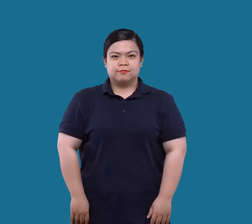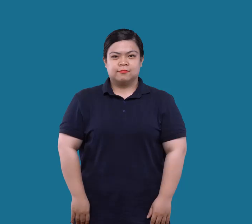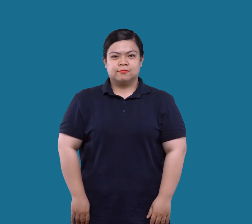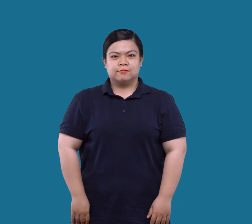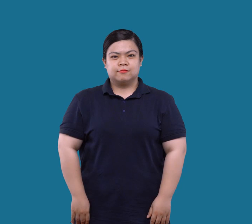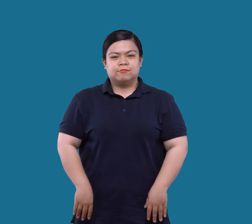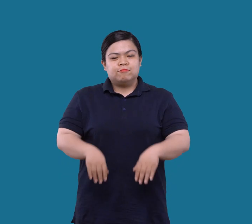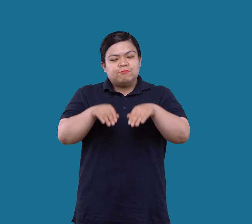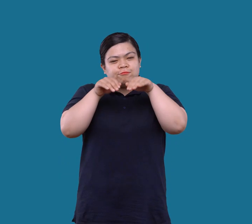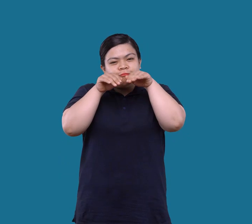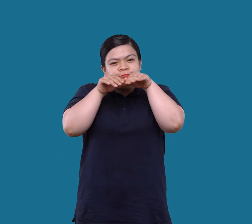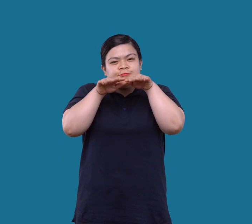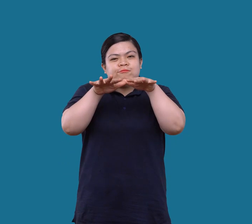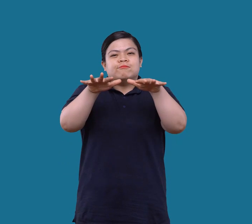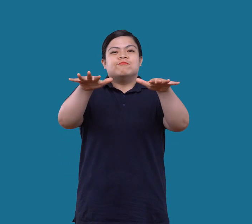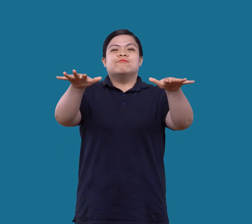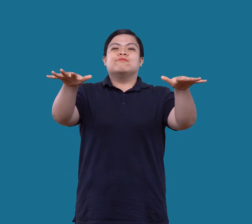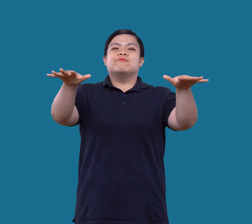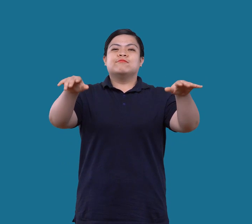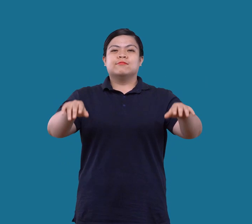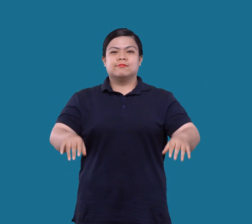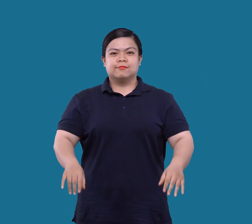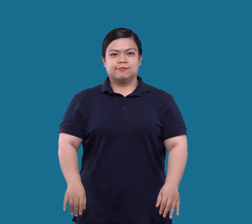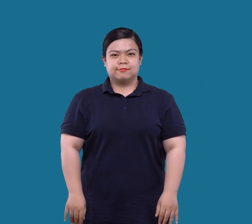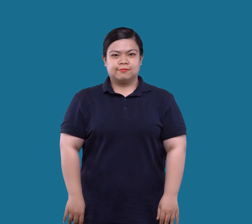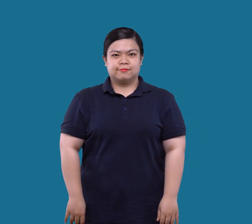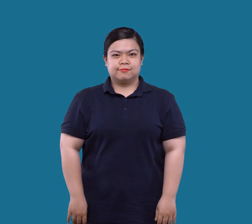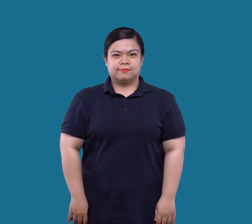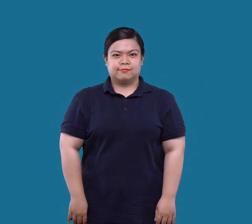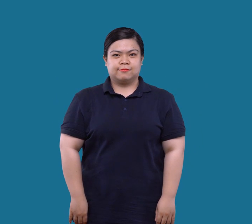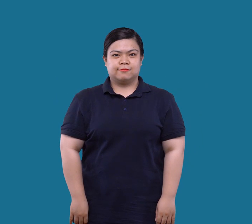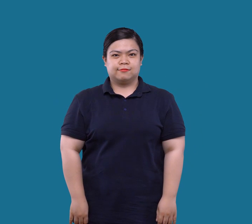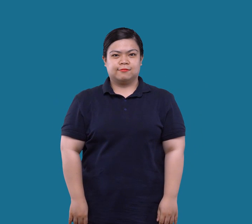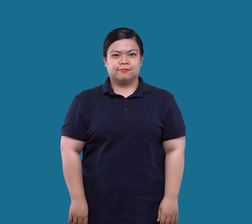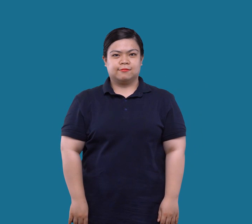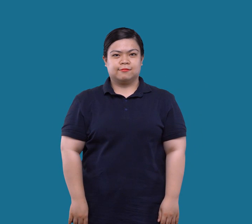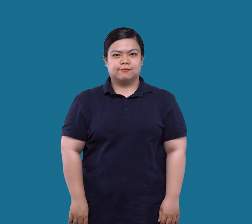tỏa hương